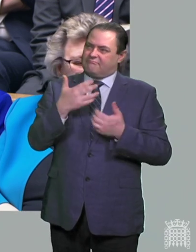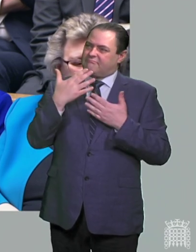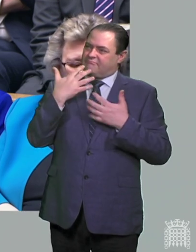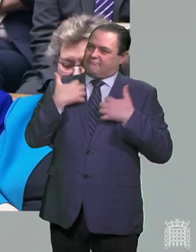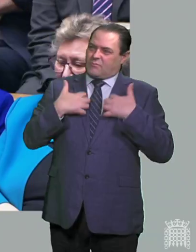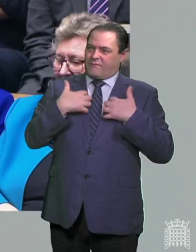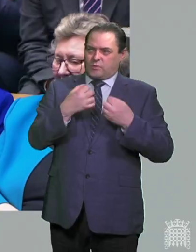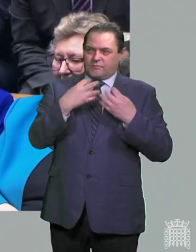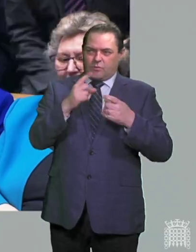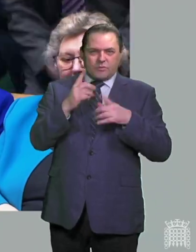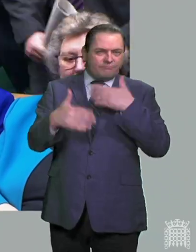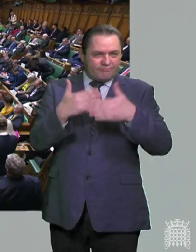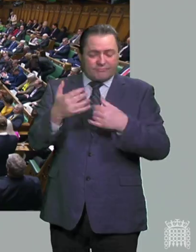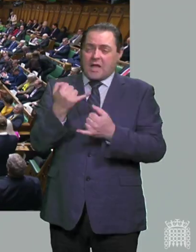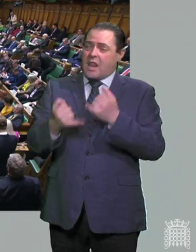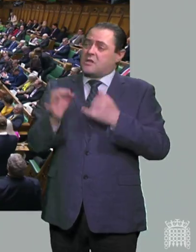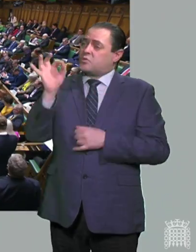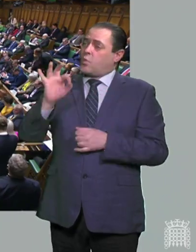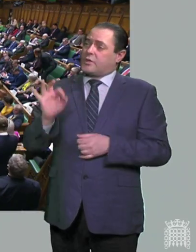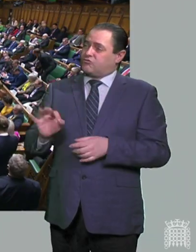Very well done.